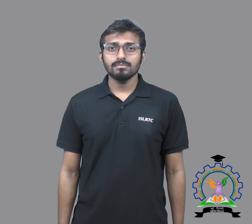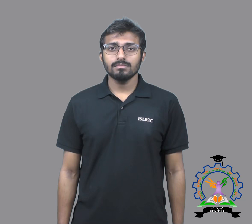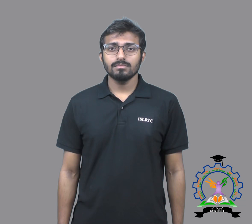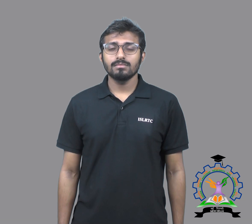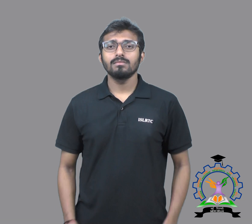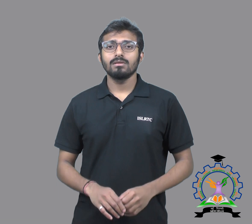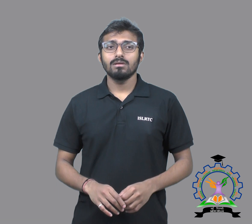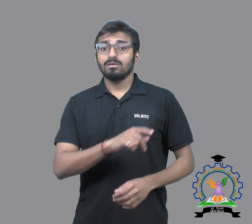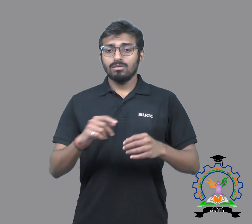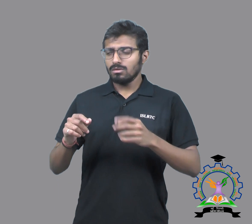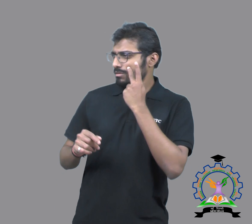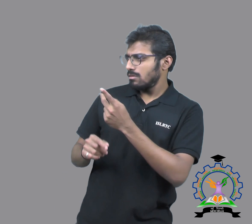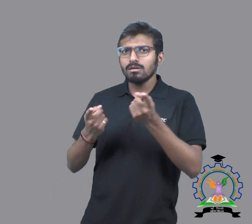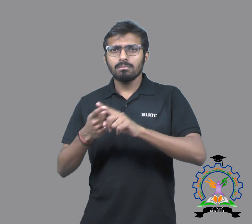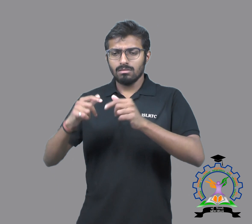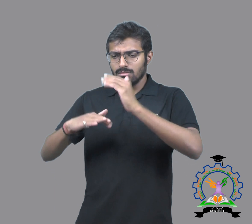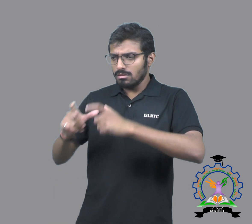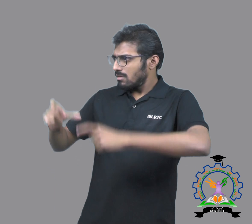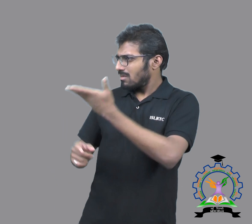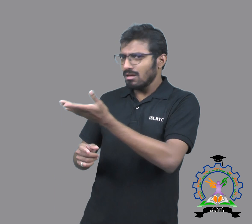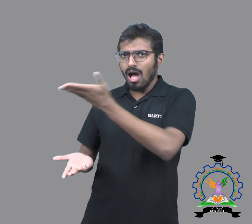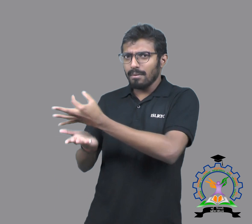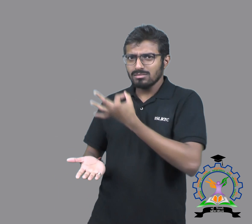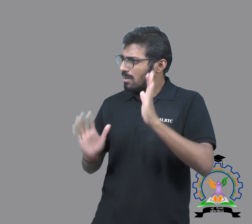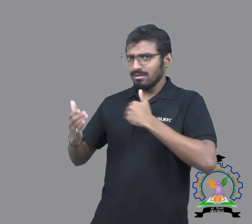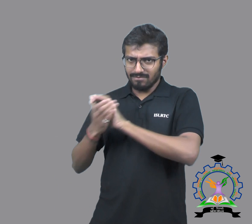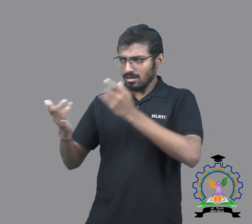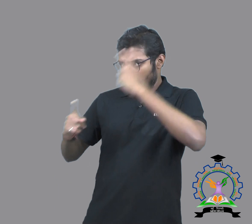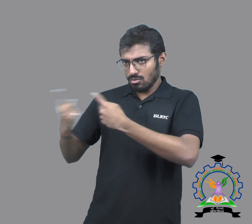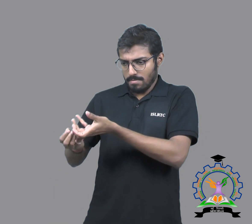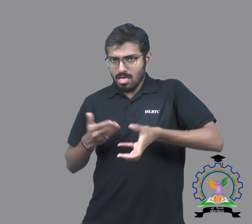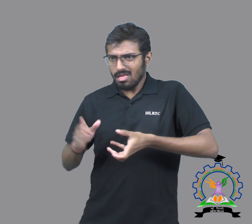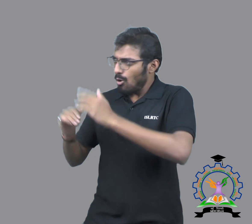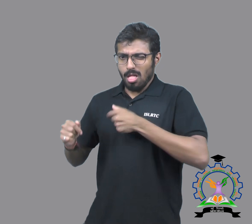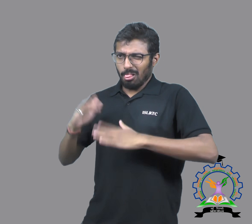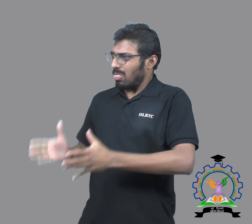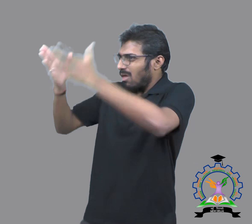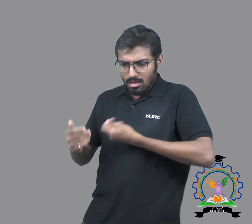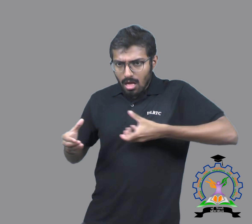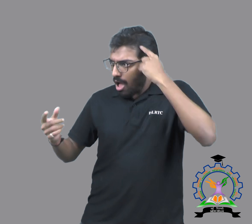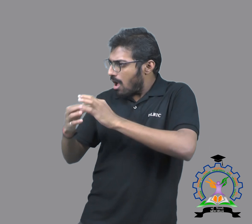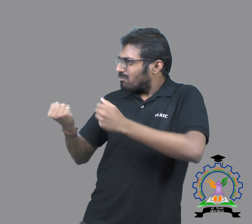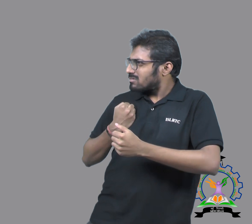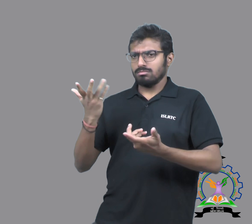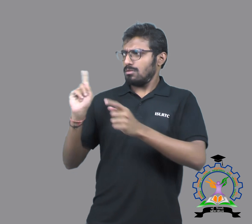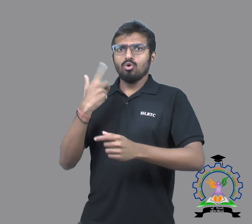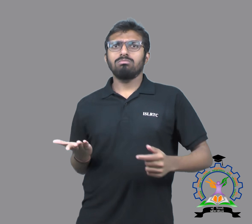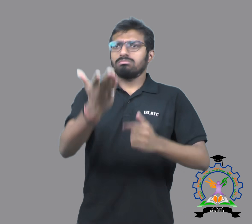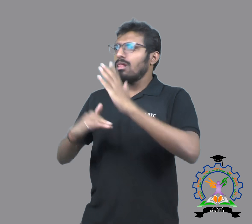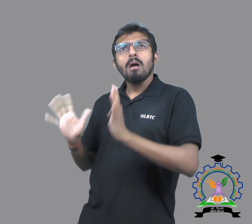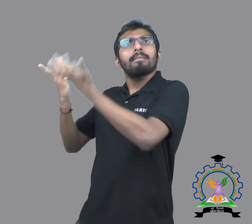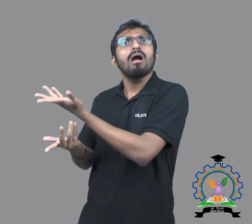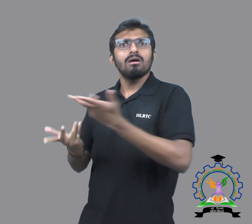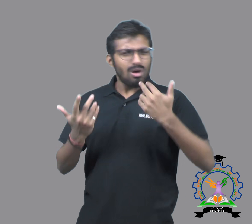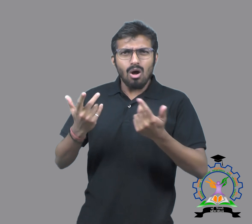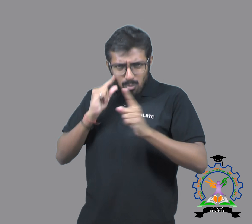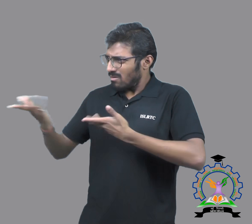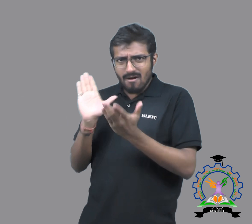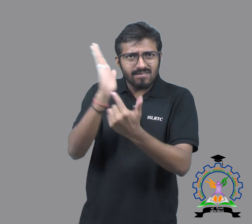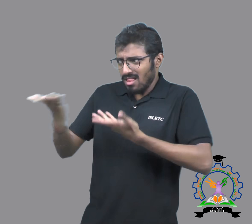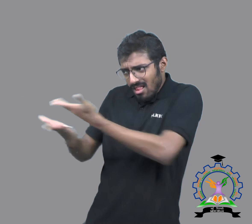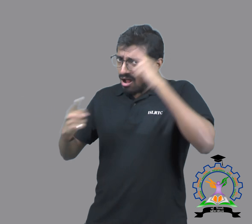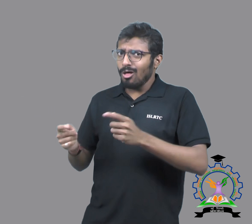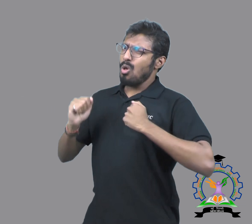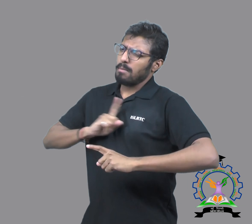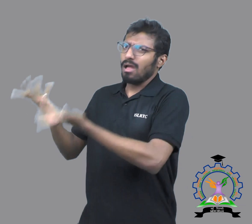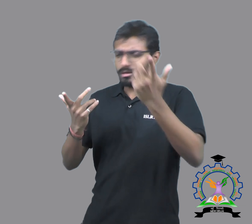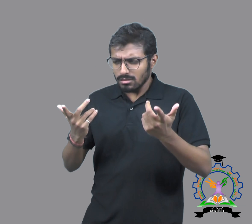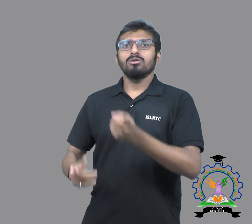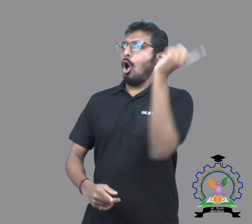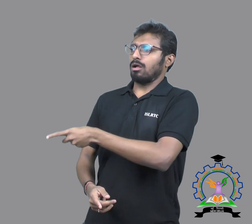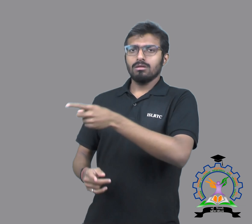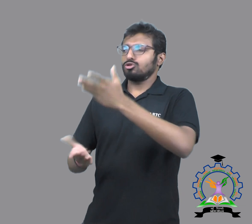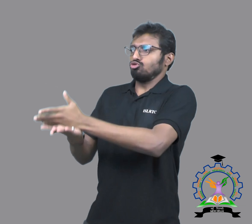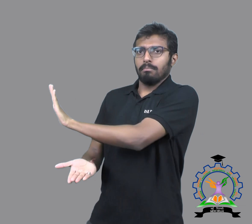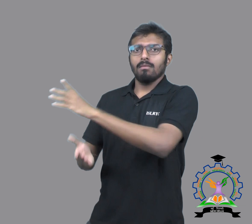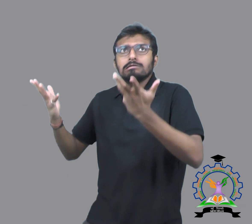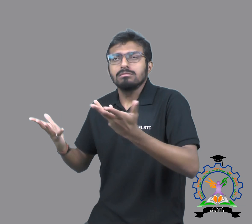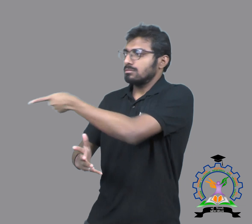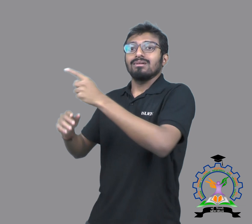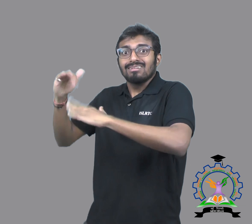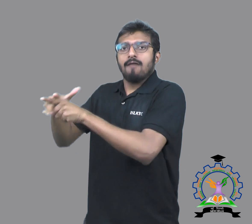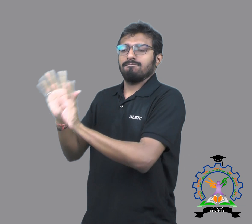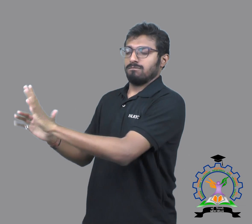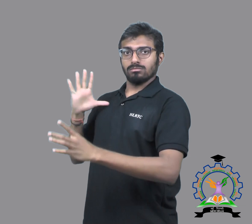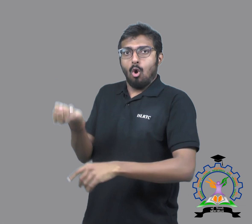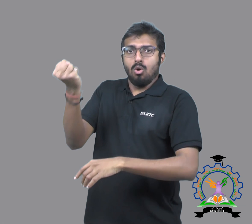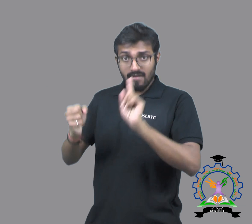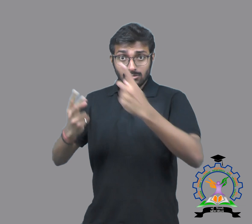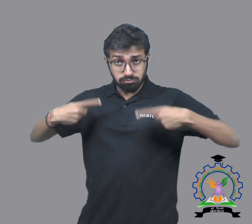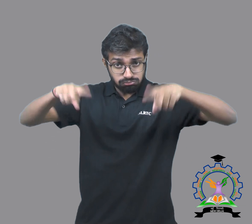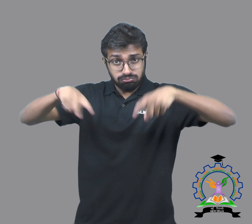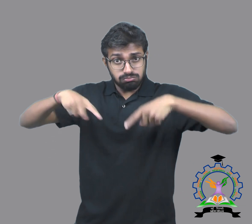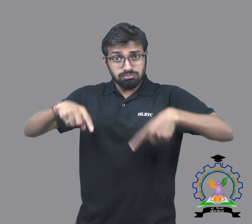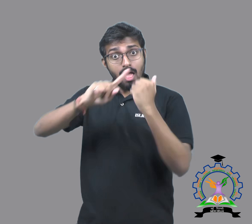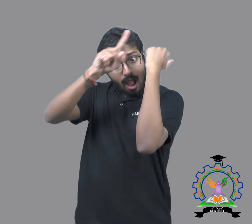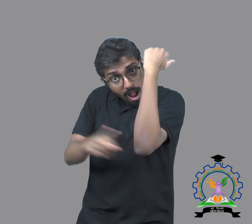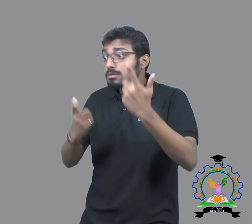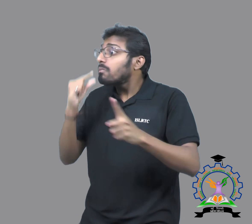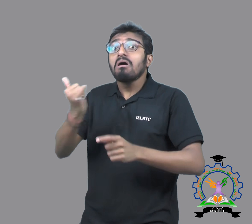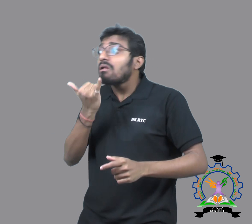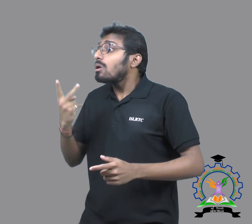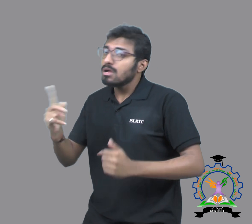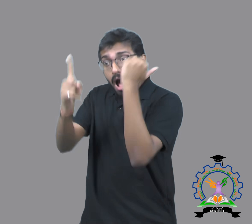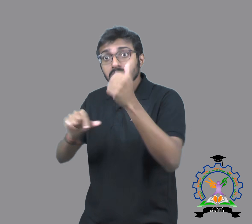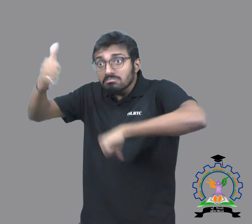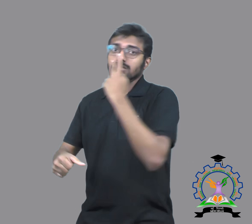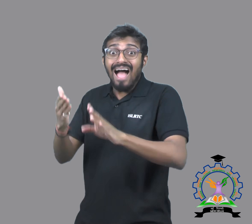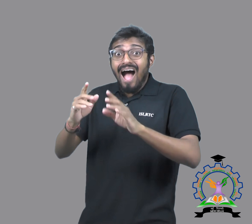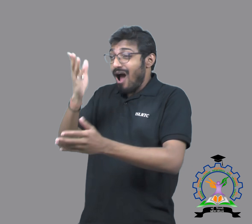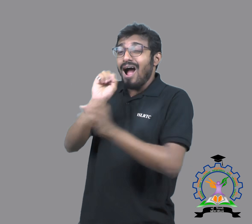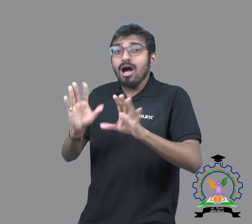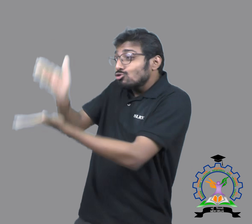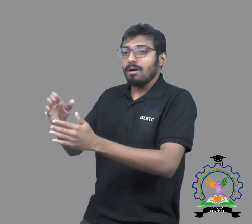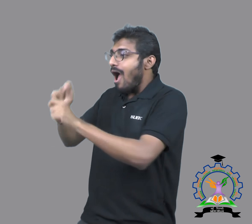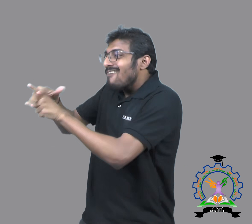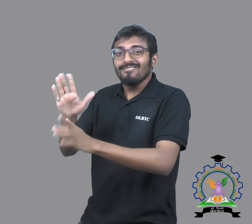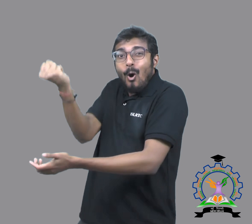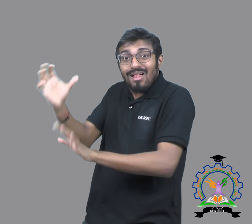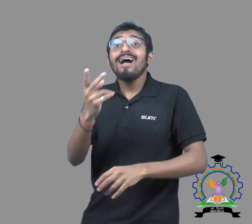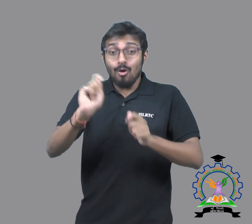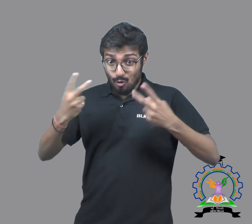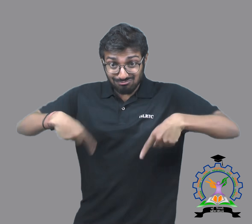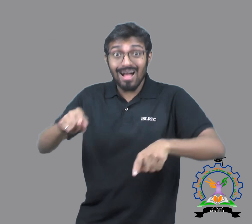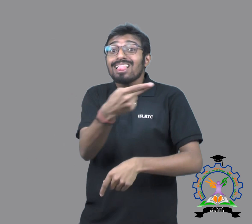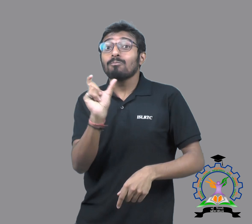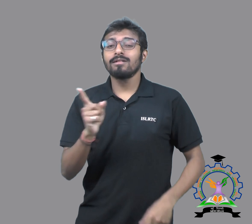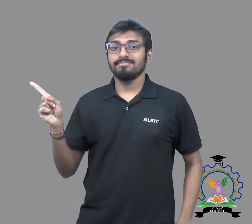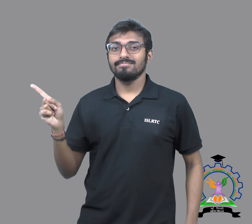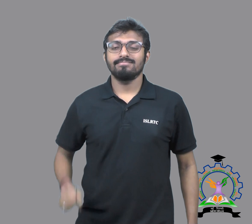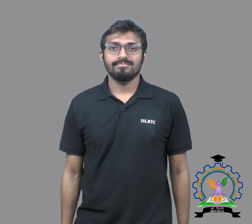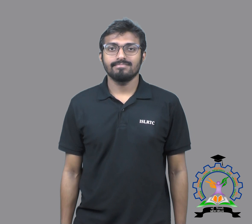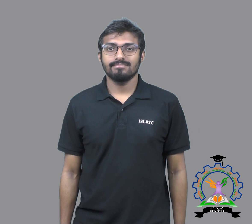Stay Order